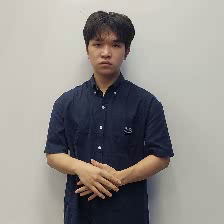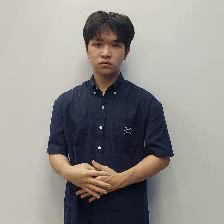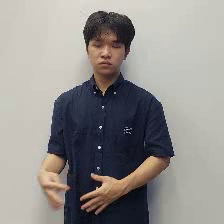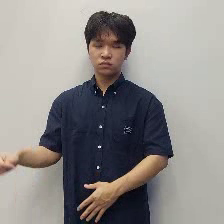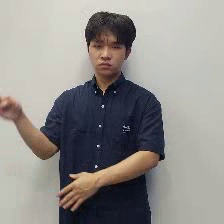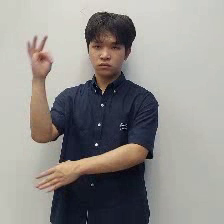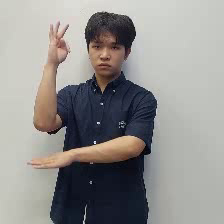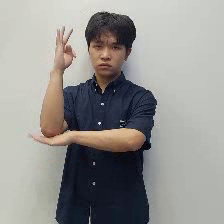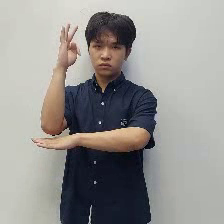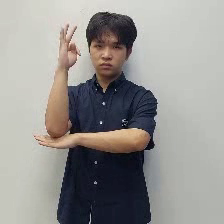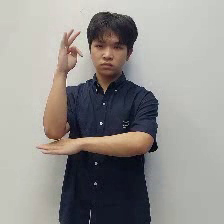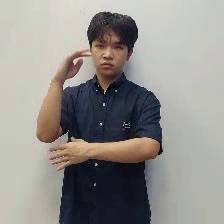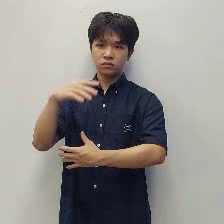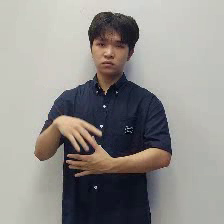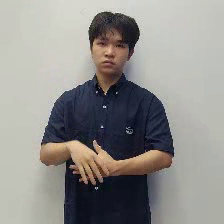Trưa